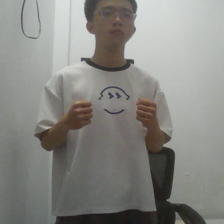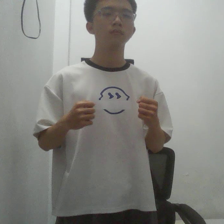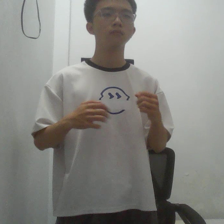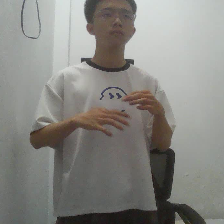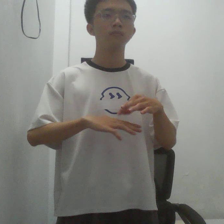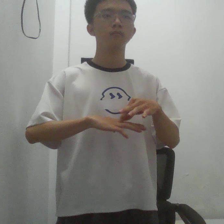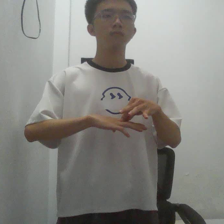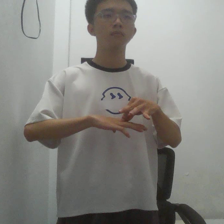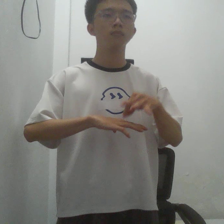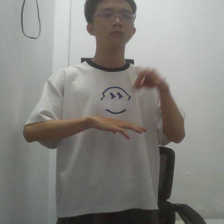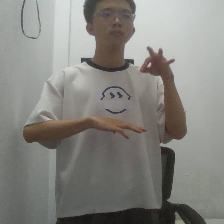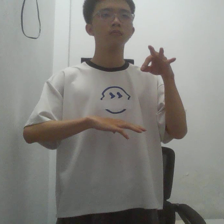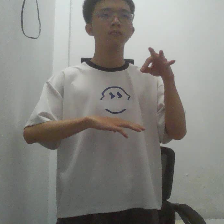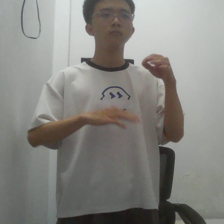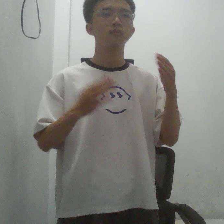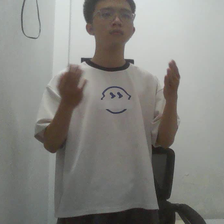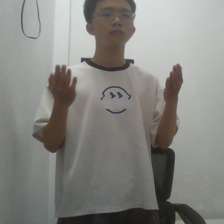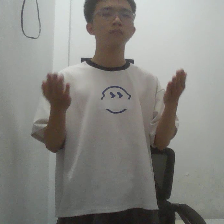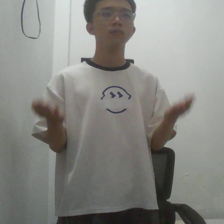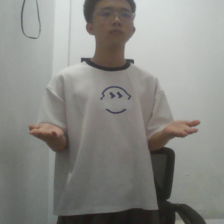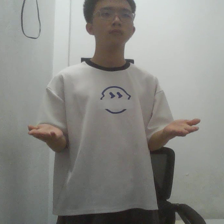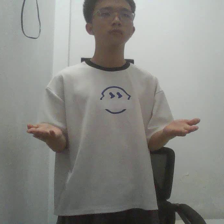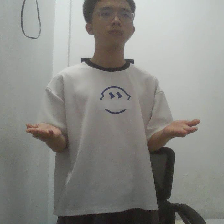tuan nay